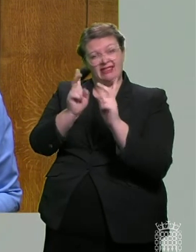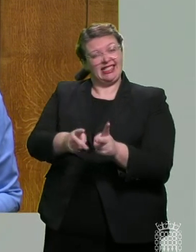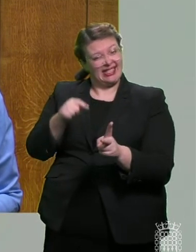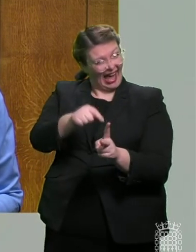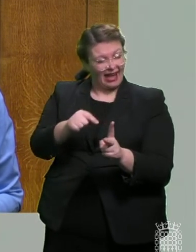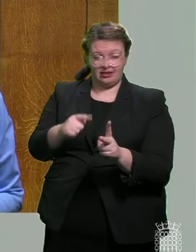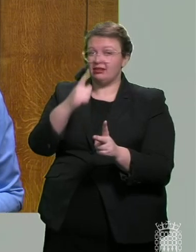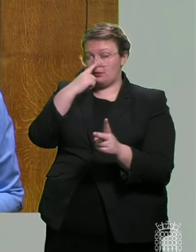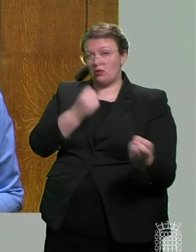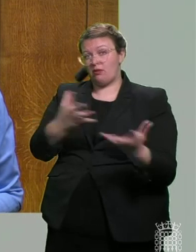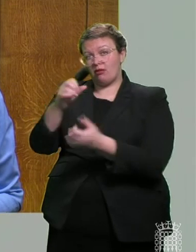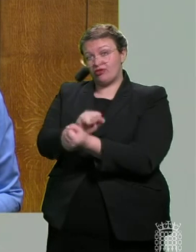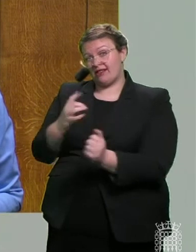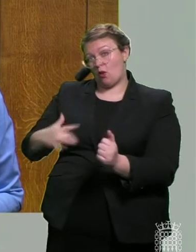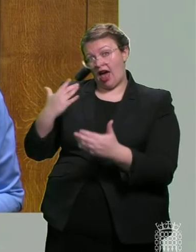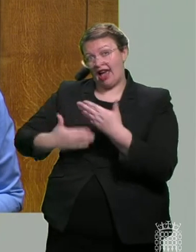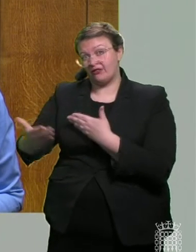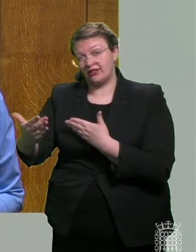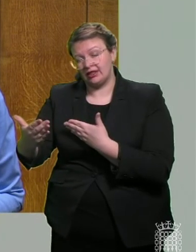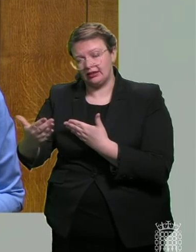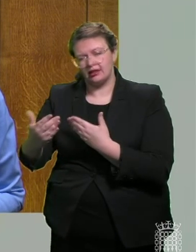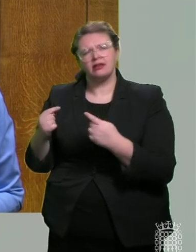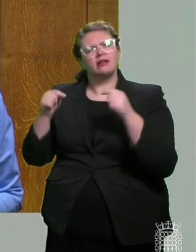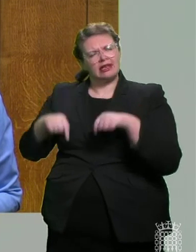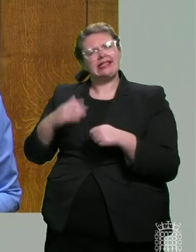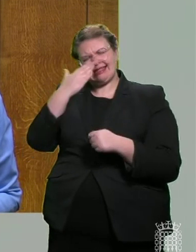The policy has Government support; the Bill does not.